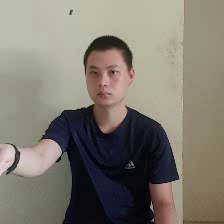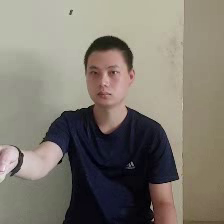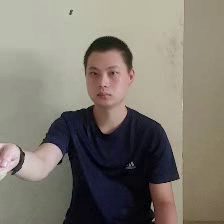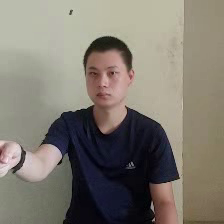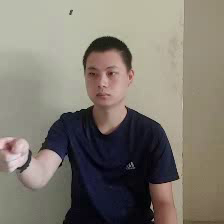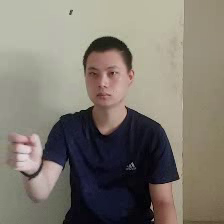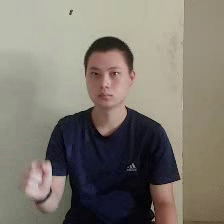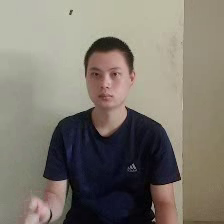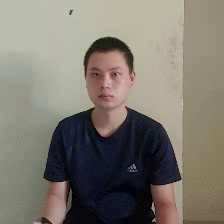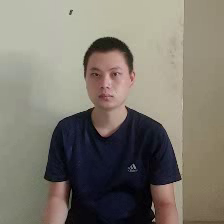Ghét